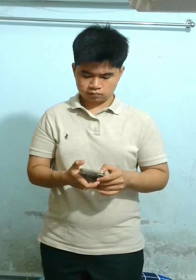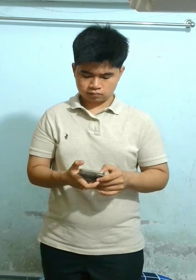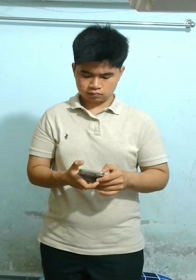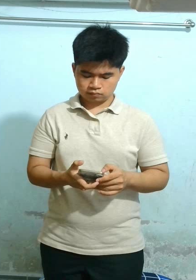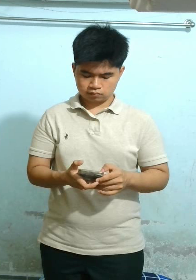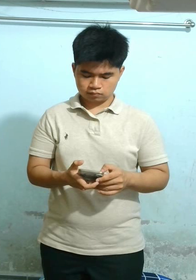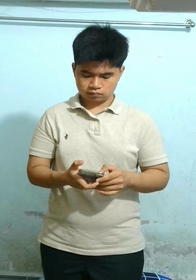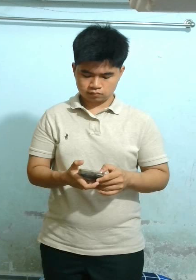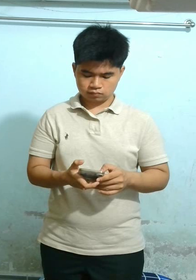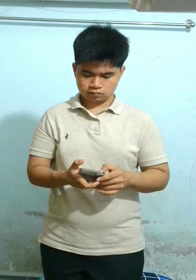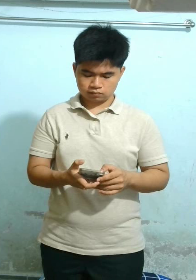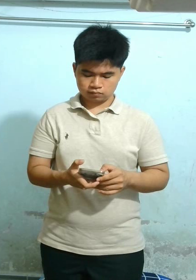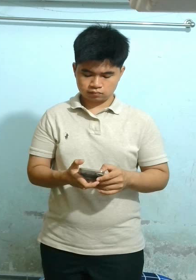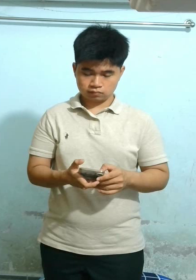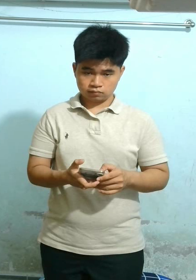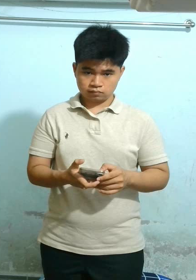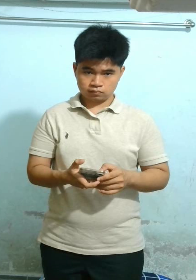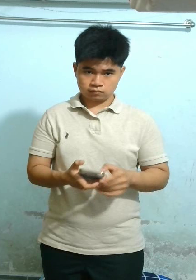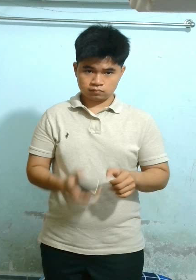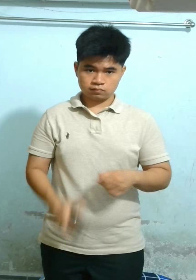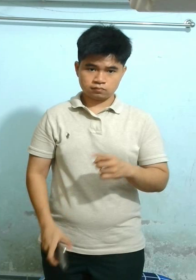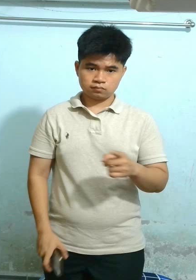ban